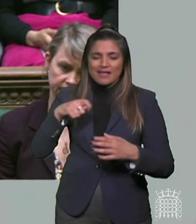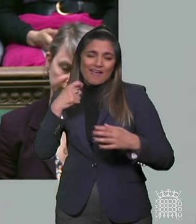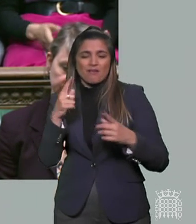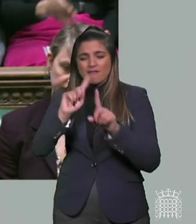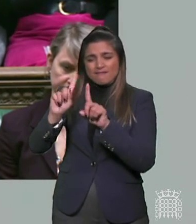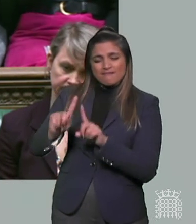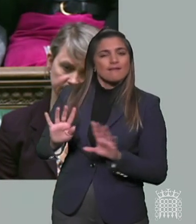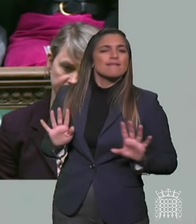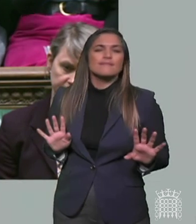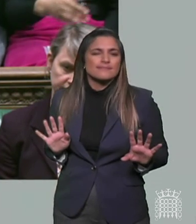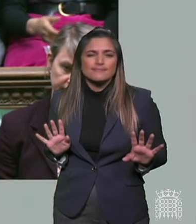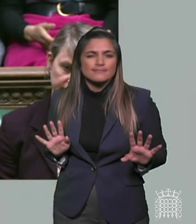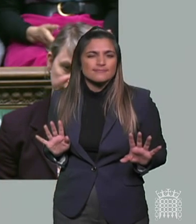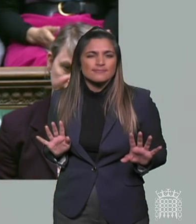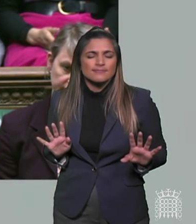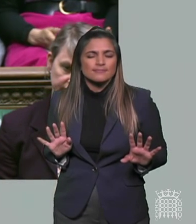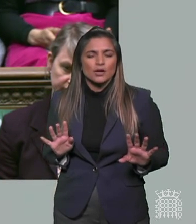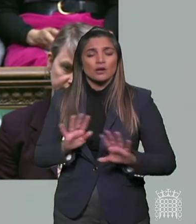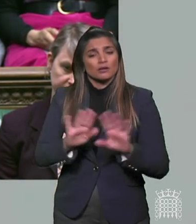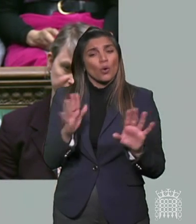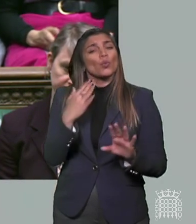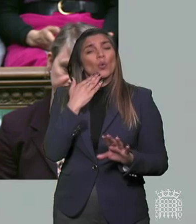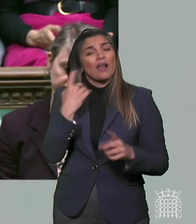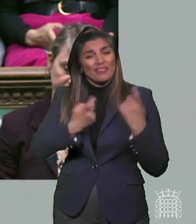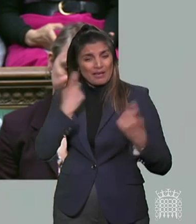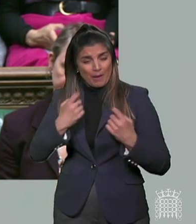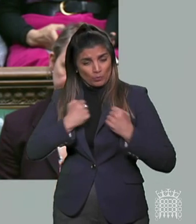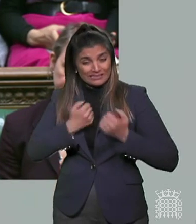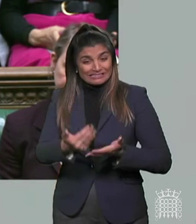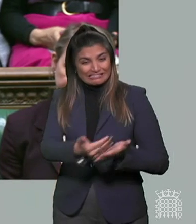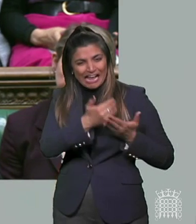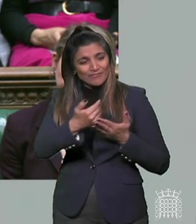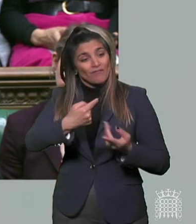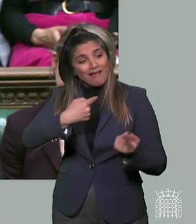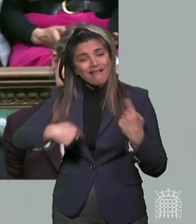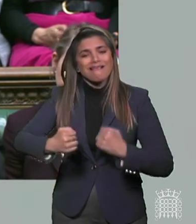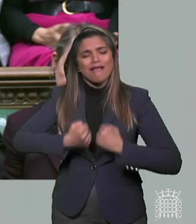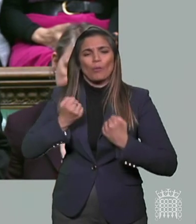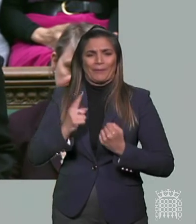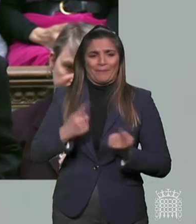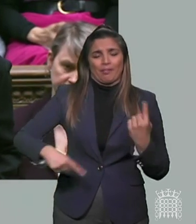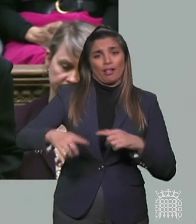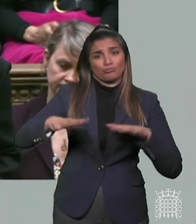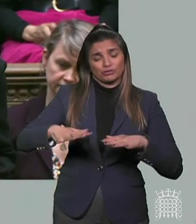There are no ifs or buts when it comes to the safety of the British people.